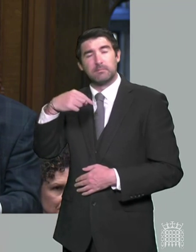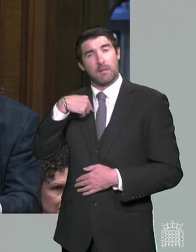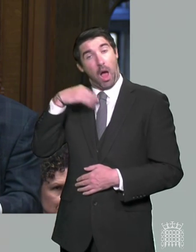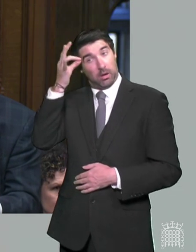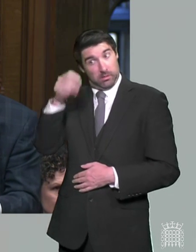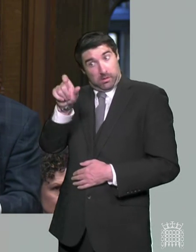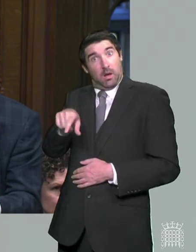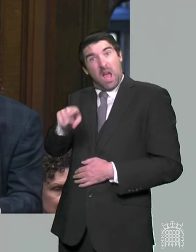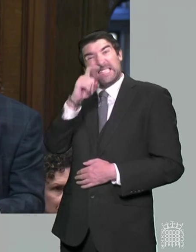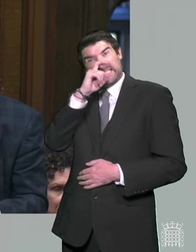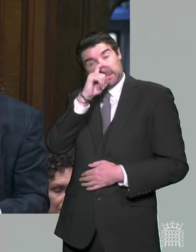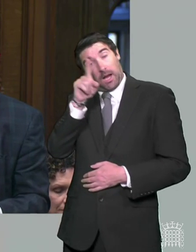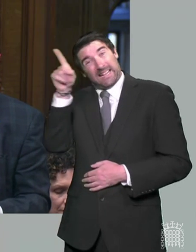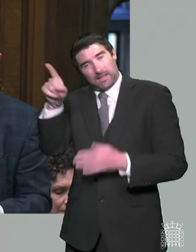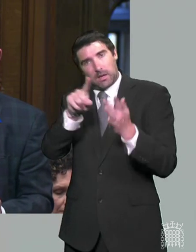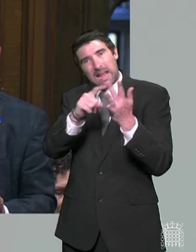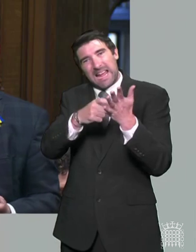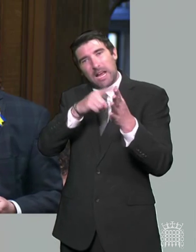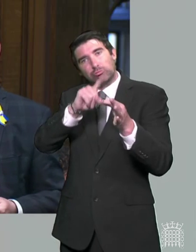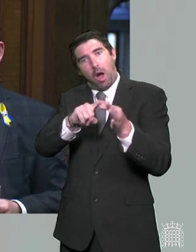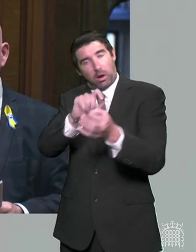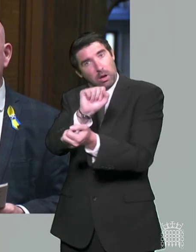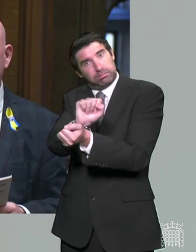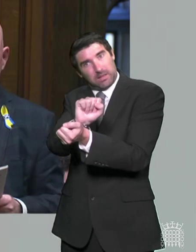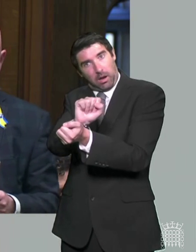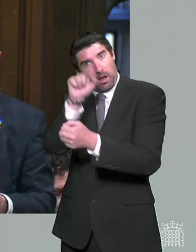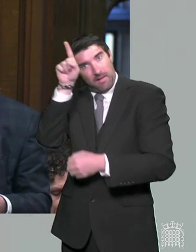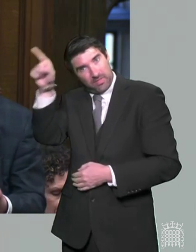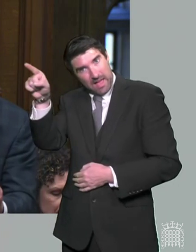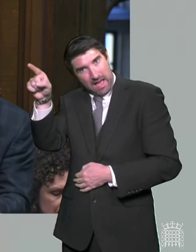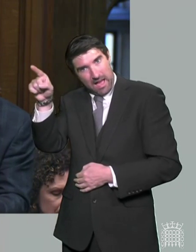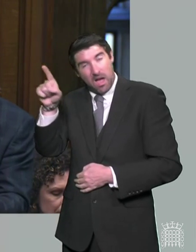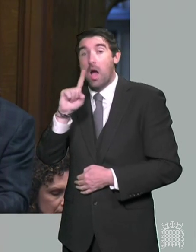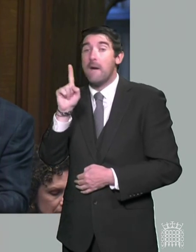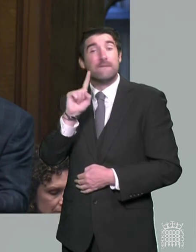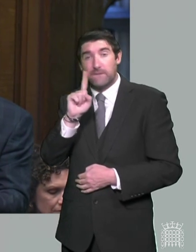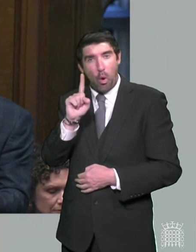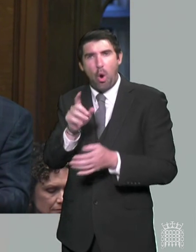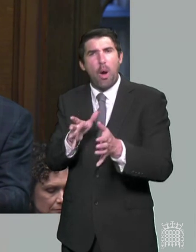He has been sentenced to 15 years for collecting some shards of pottery.